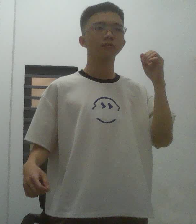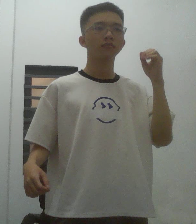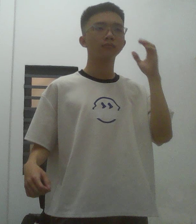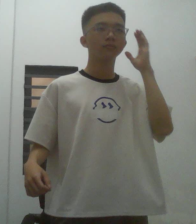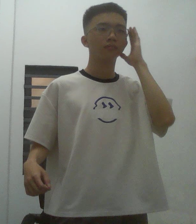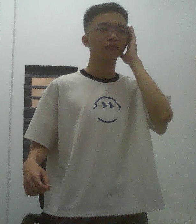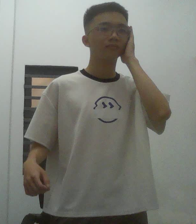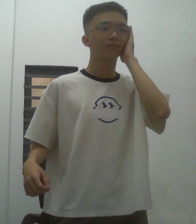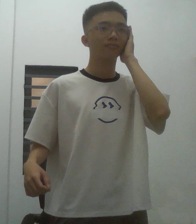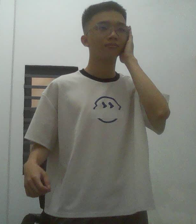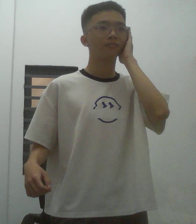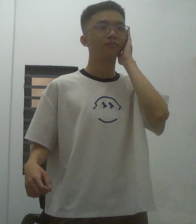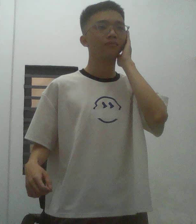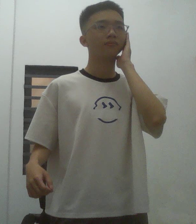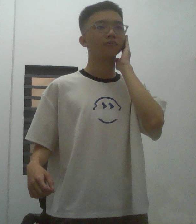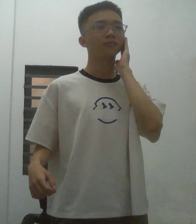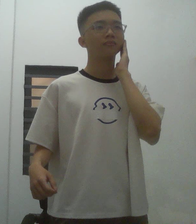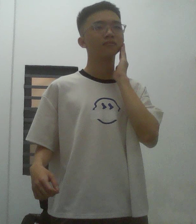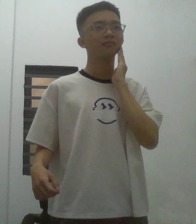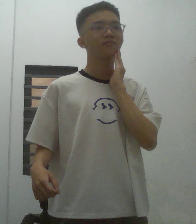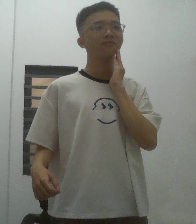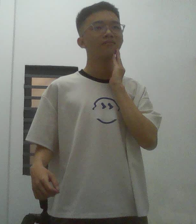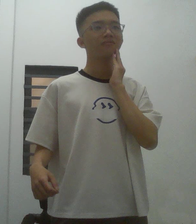dep